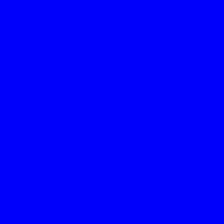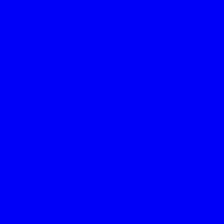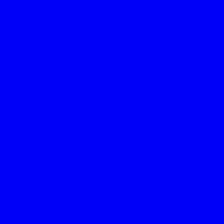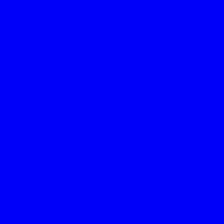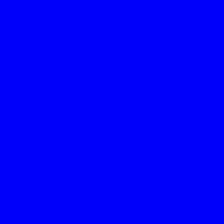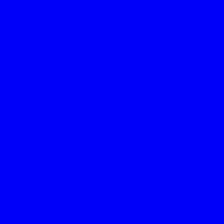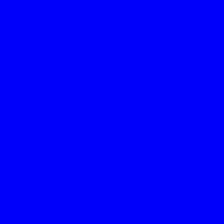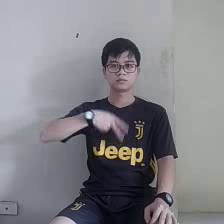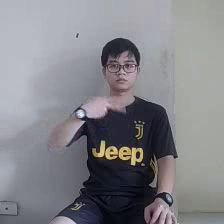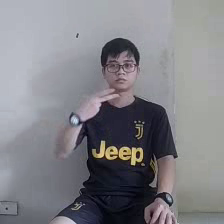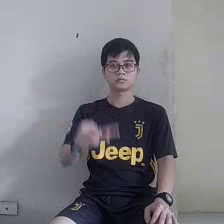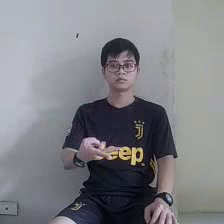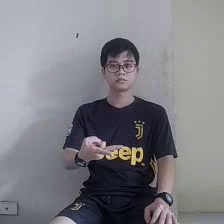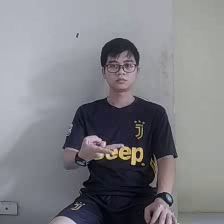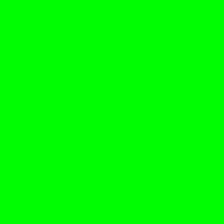Hy sinh